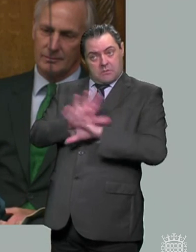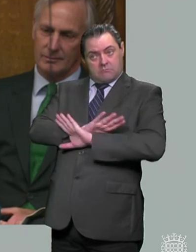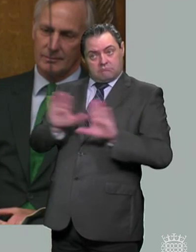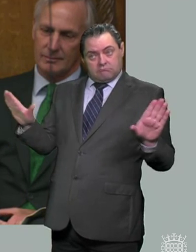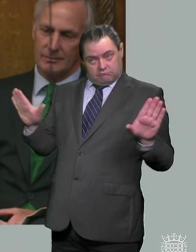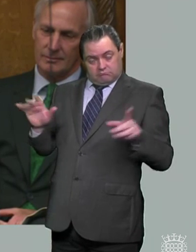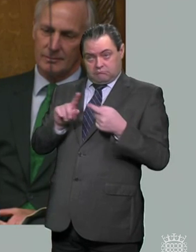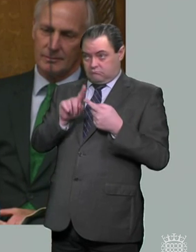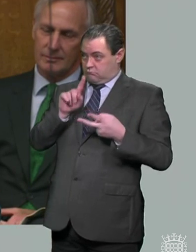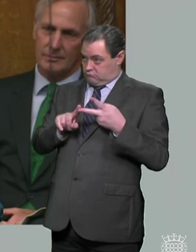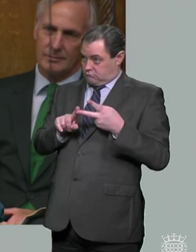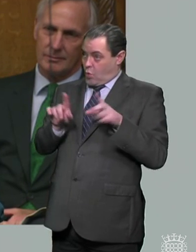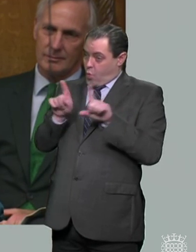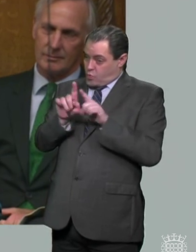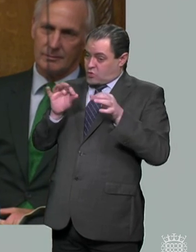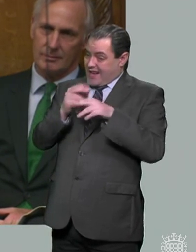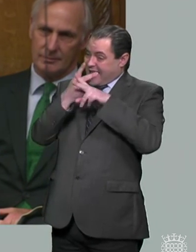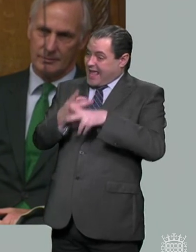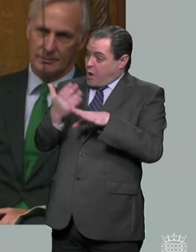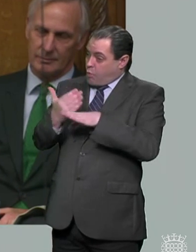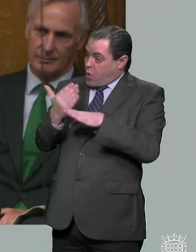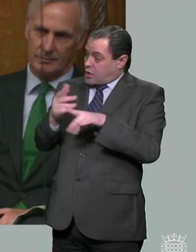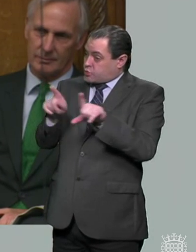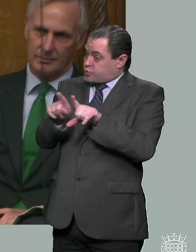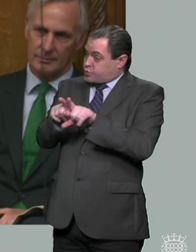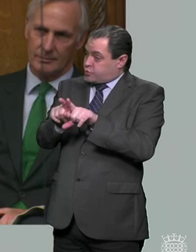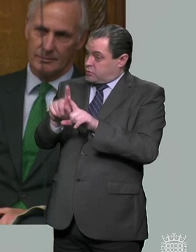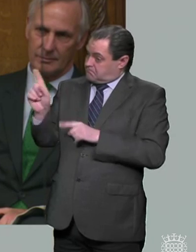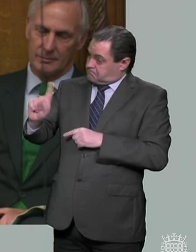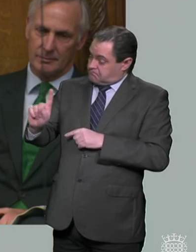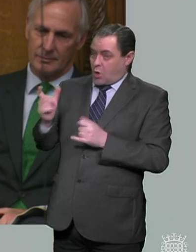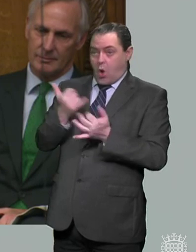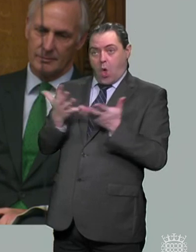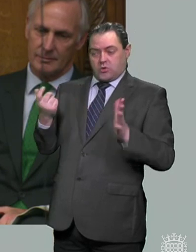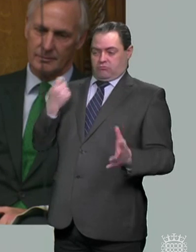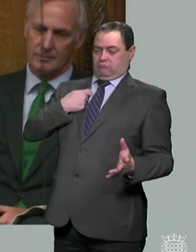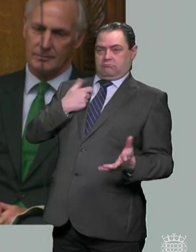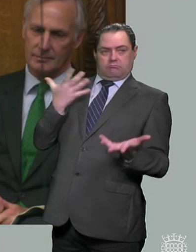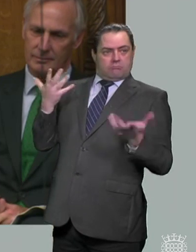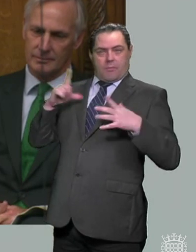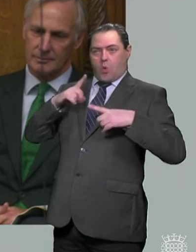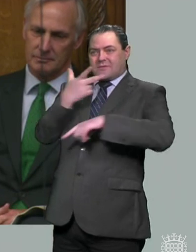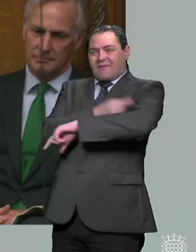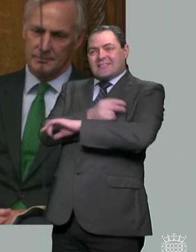Will he also make it clear that that is also true for care workers, many of whom have already lost their jobs?